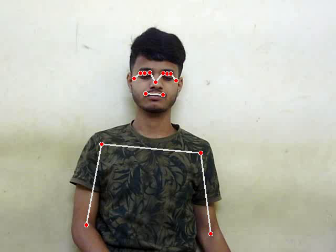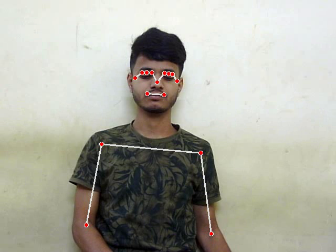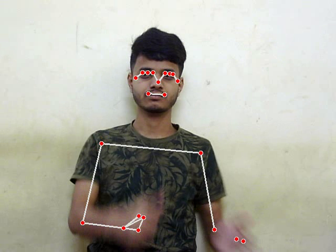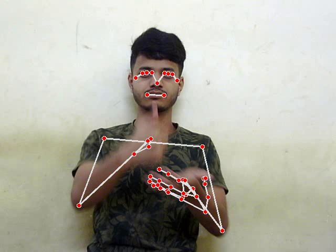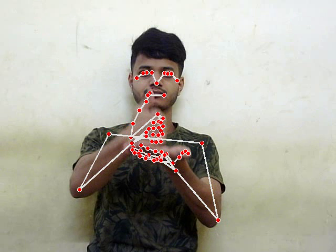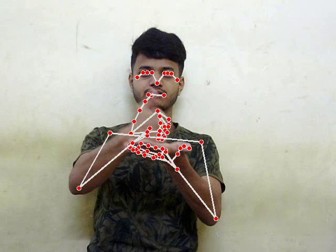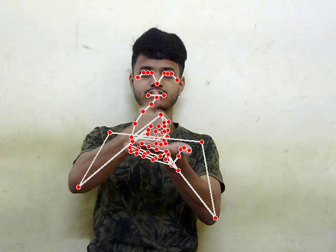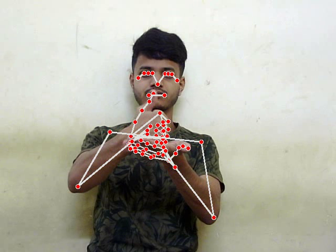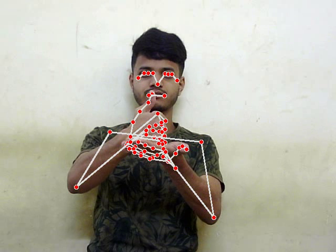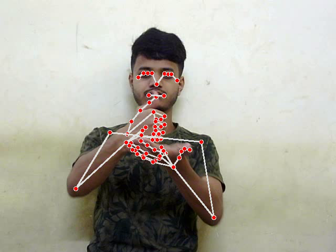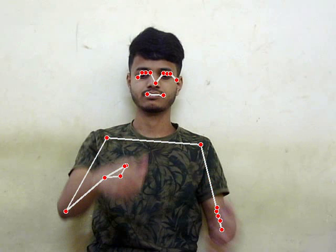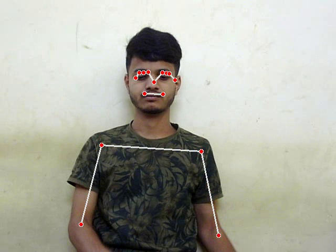help